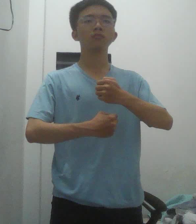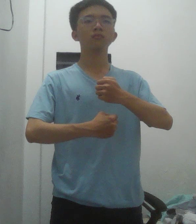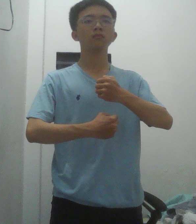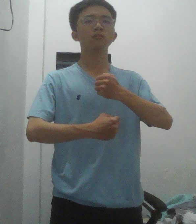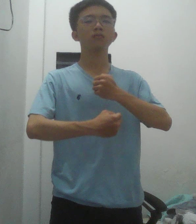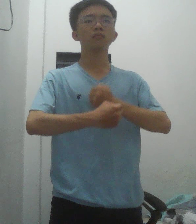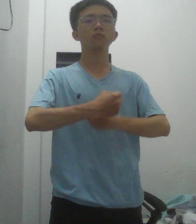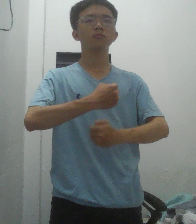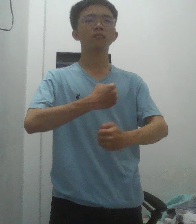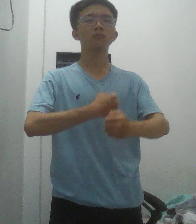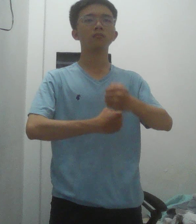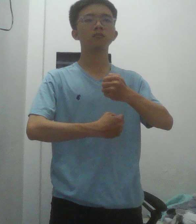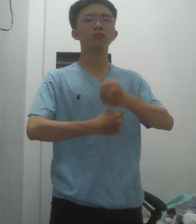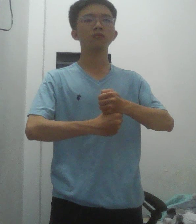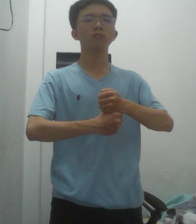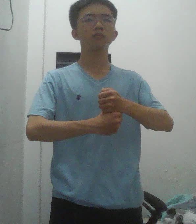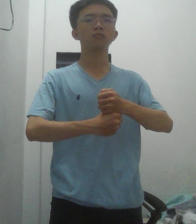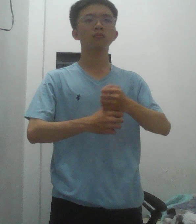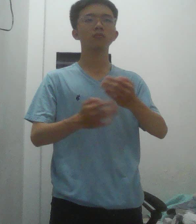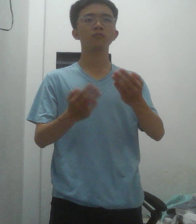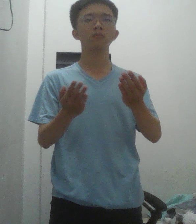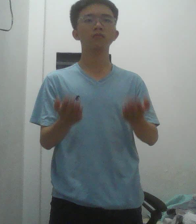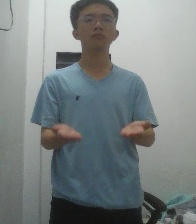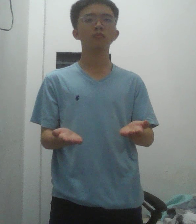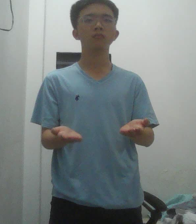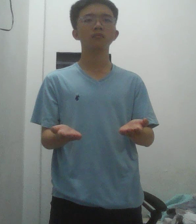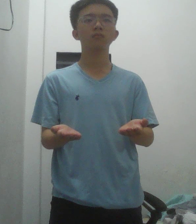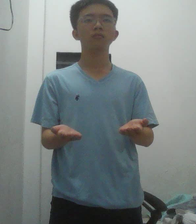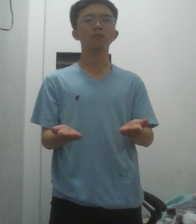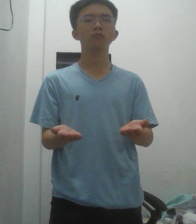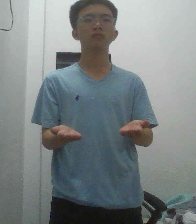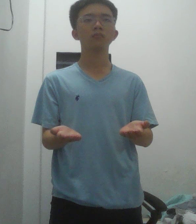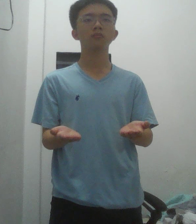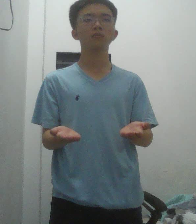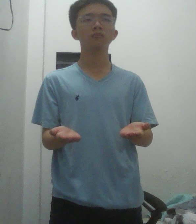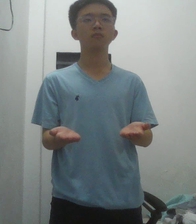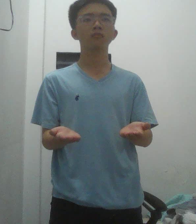nam nay